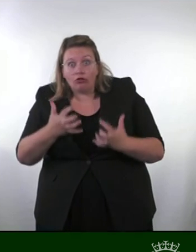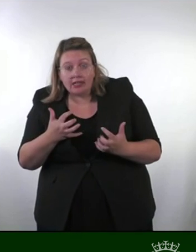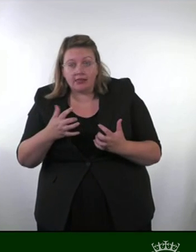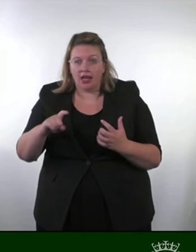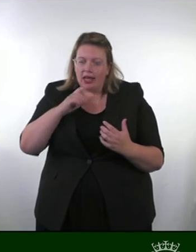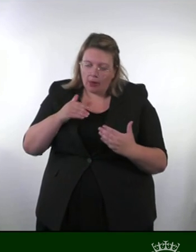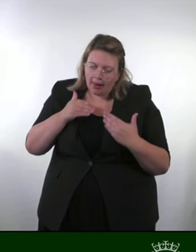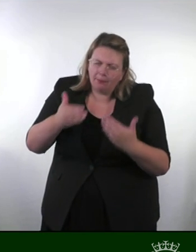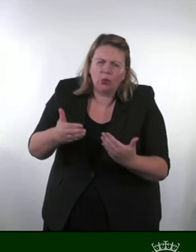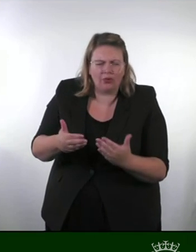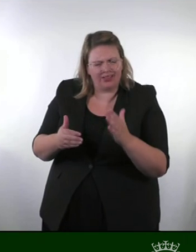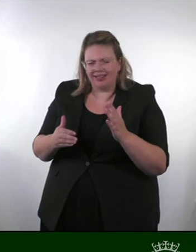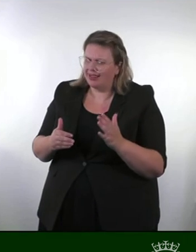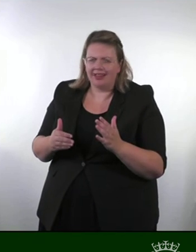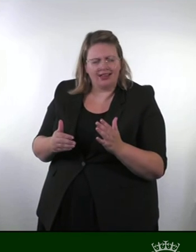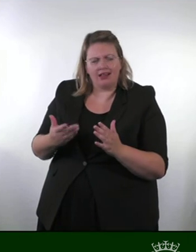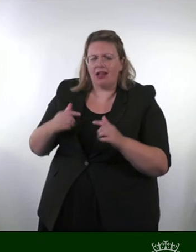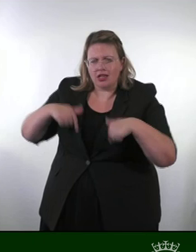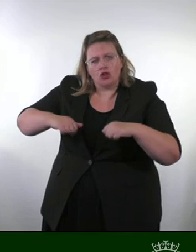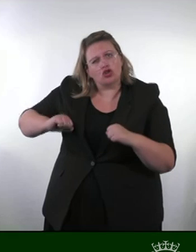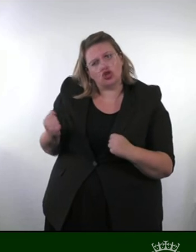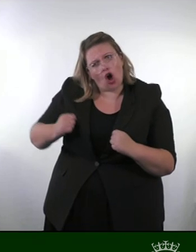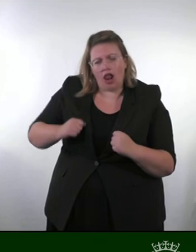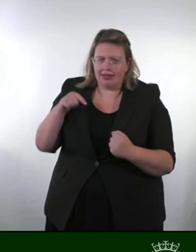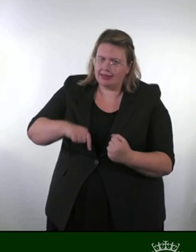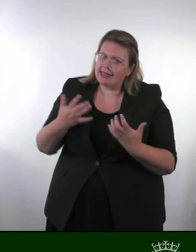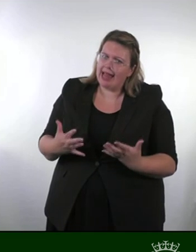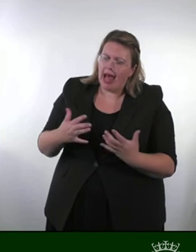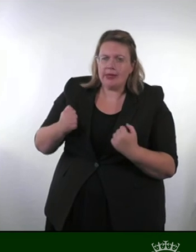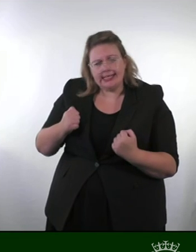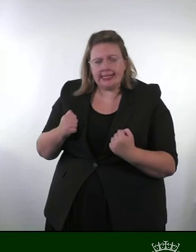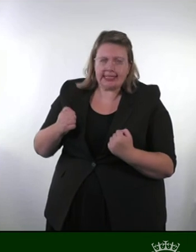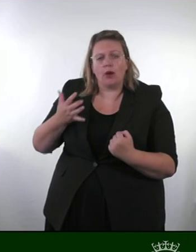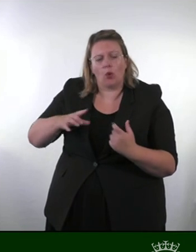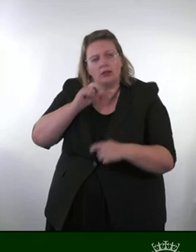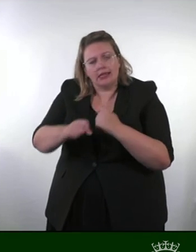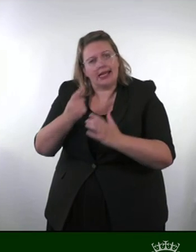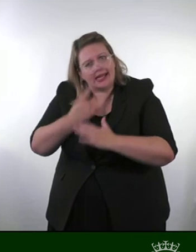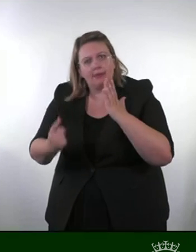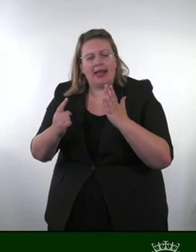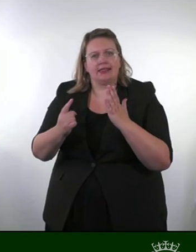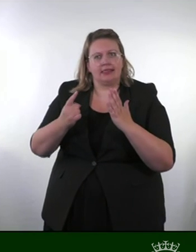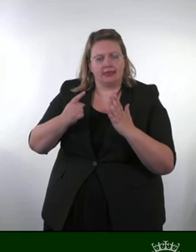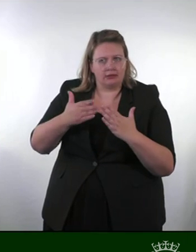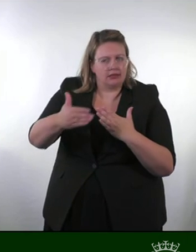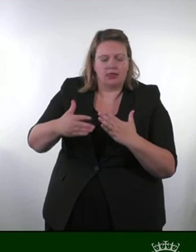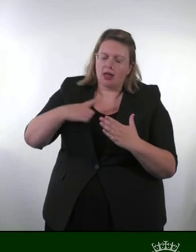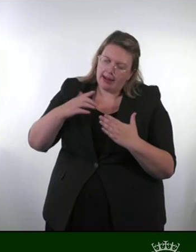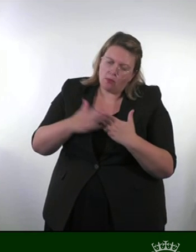The time for Scotland’s place as an independent, international, law-abiding nation is almost here.